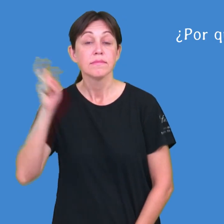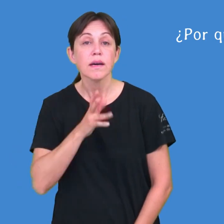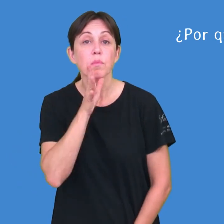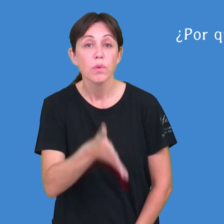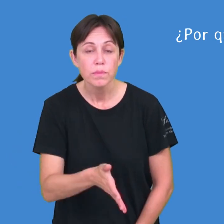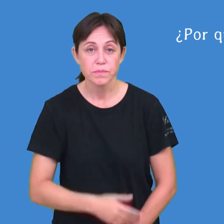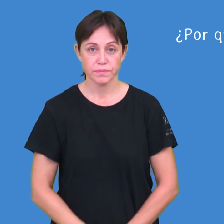motivo